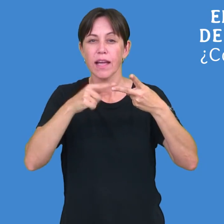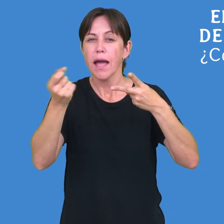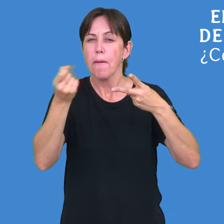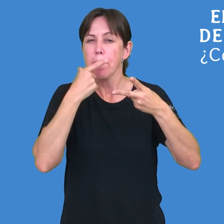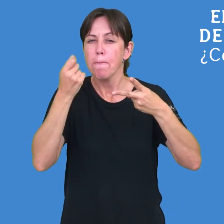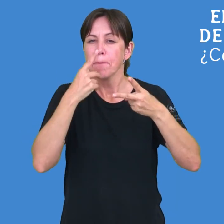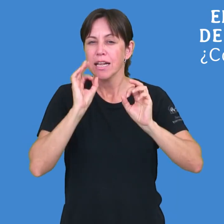droga